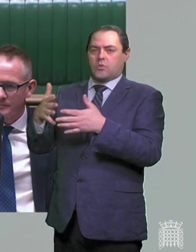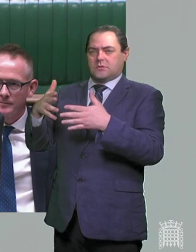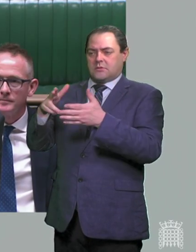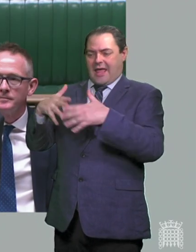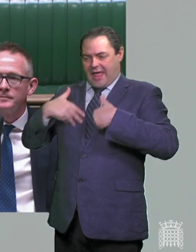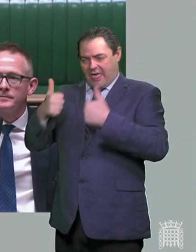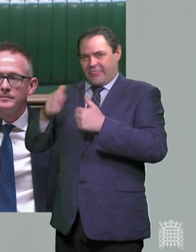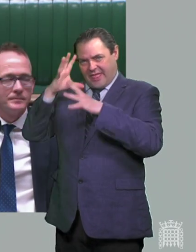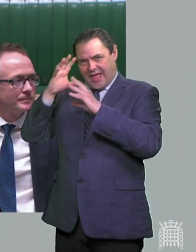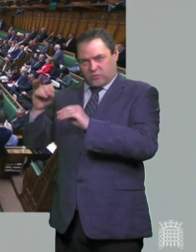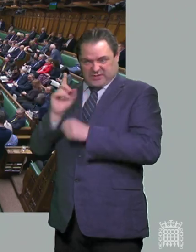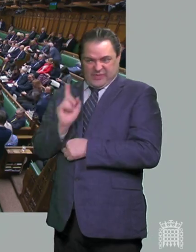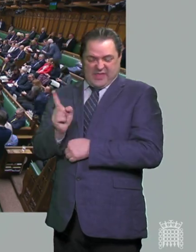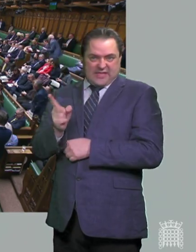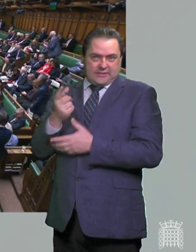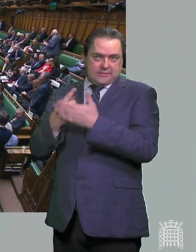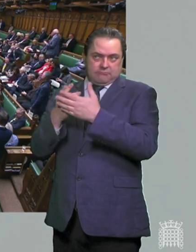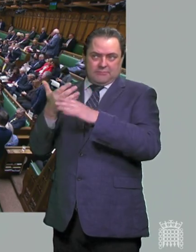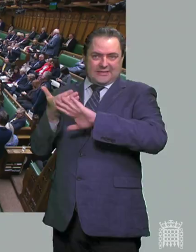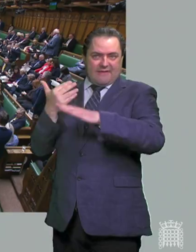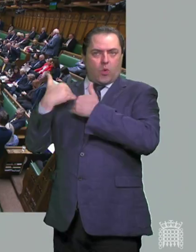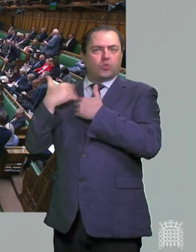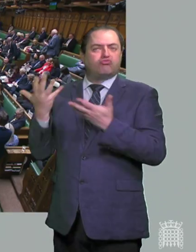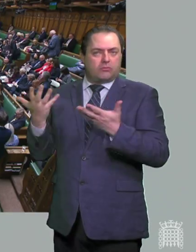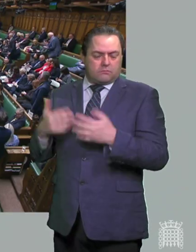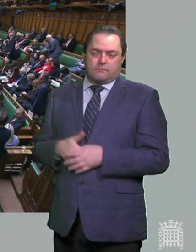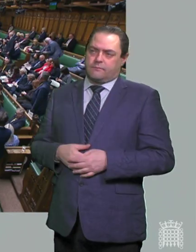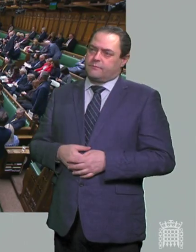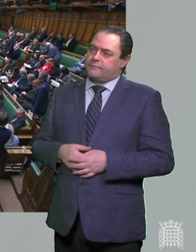That is what devolution is about.